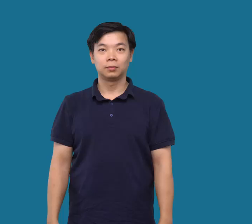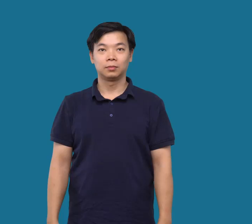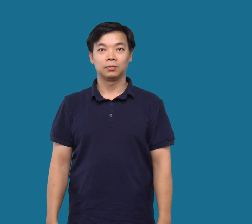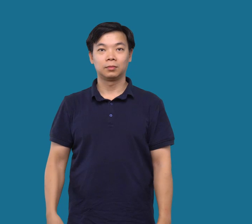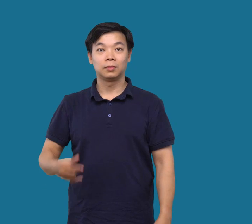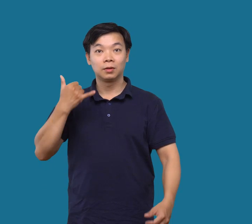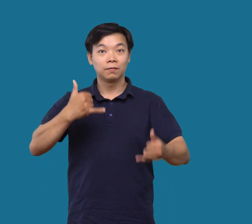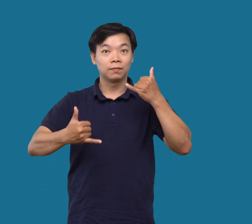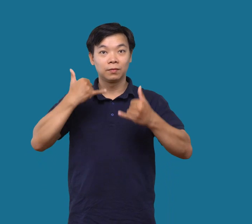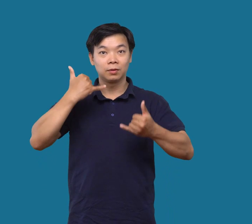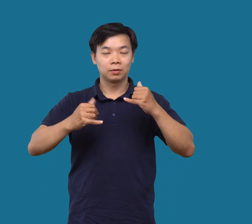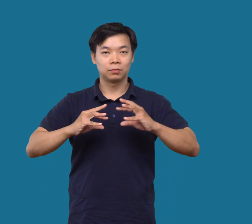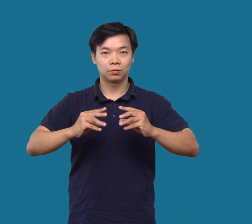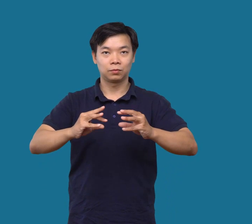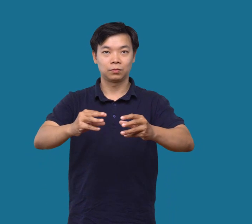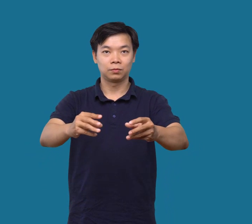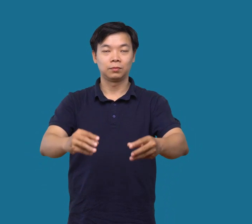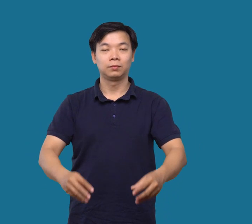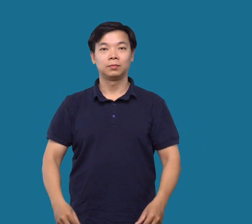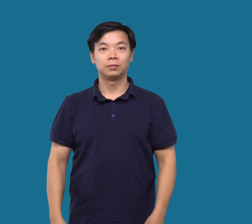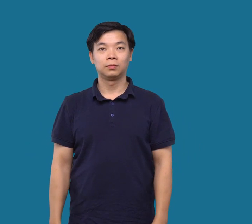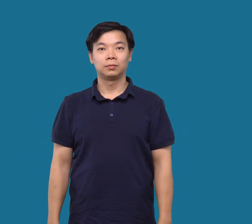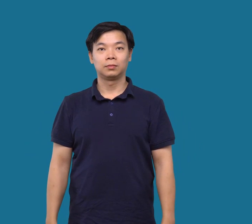phở cuốn